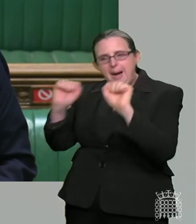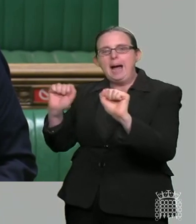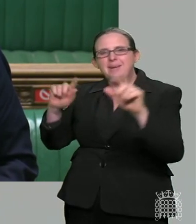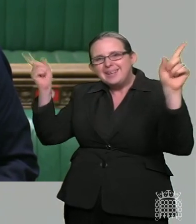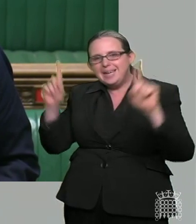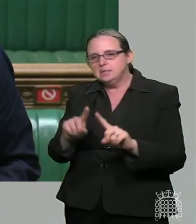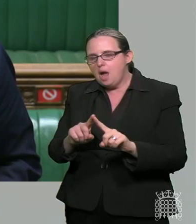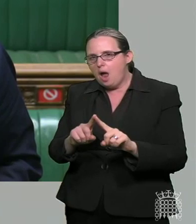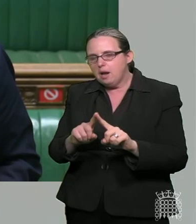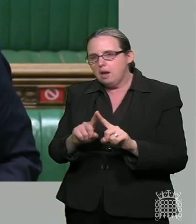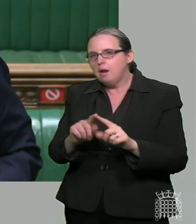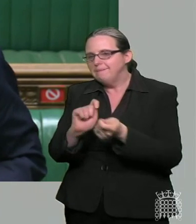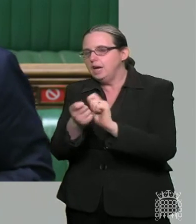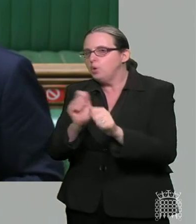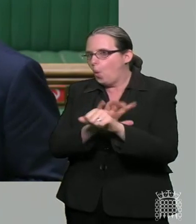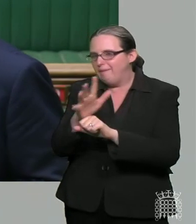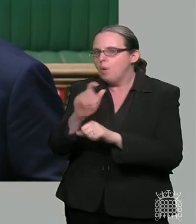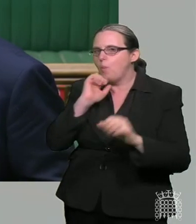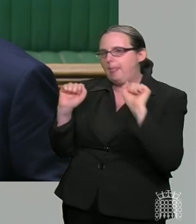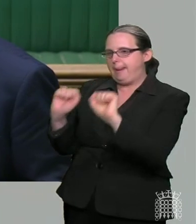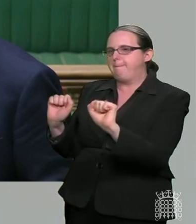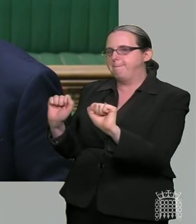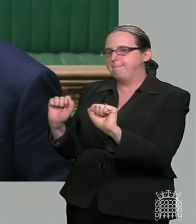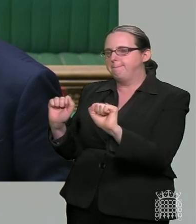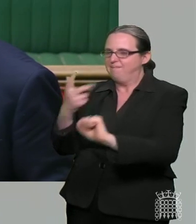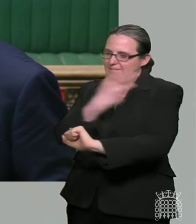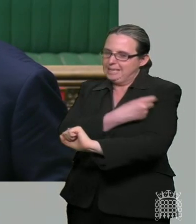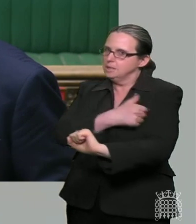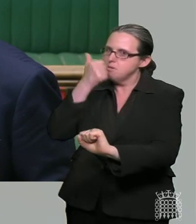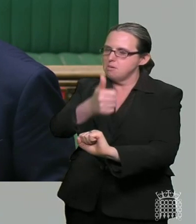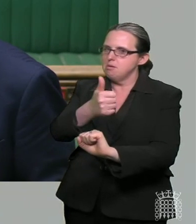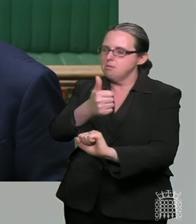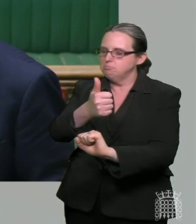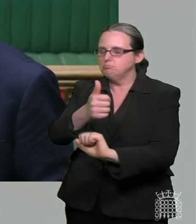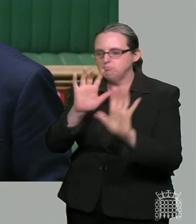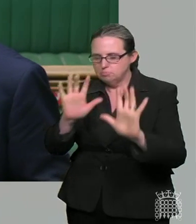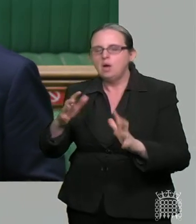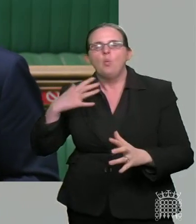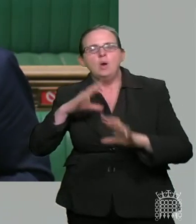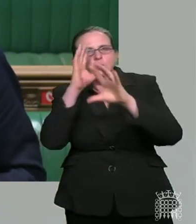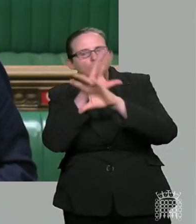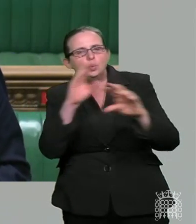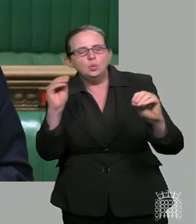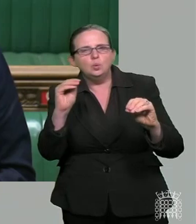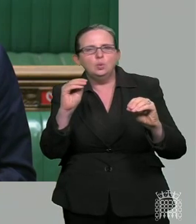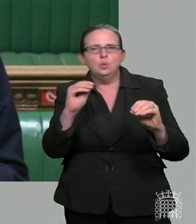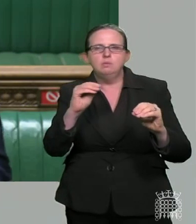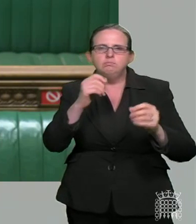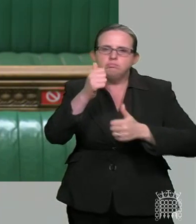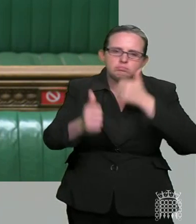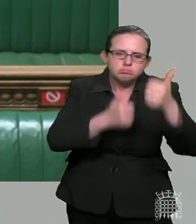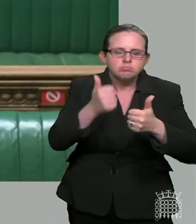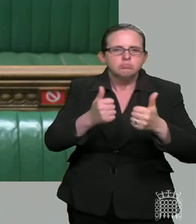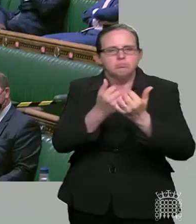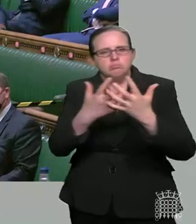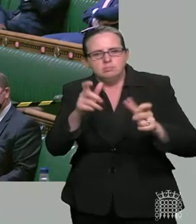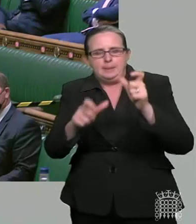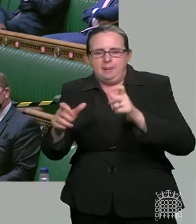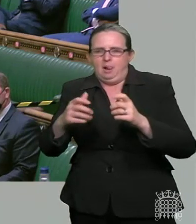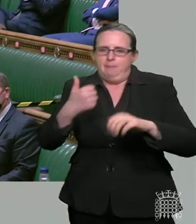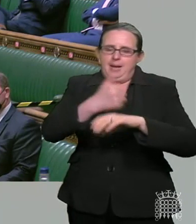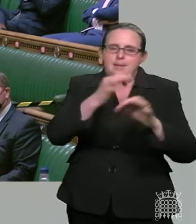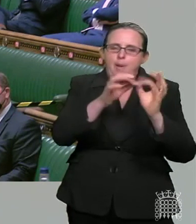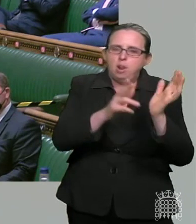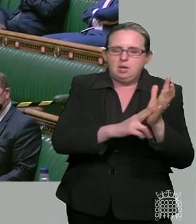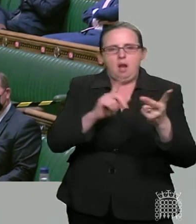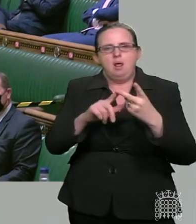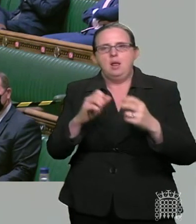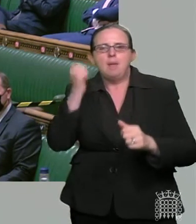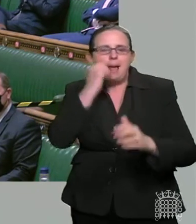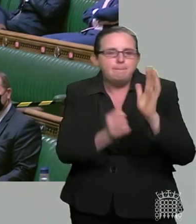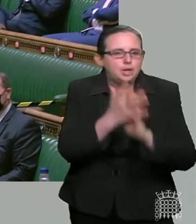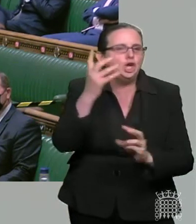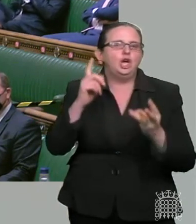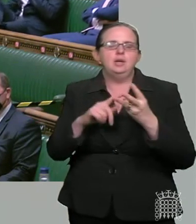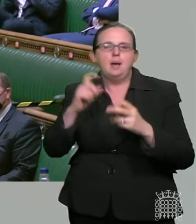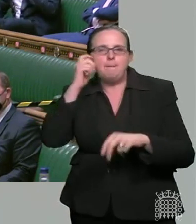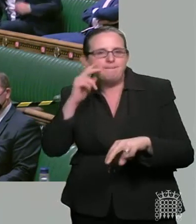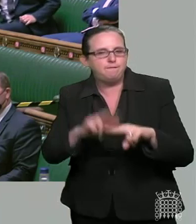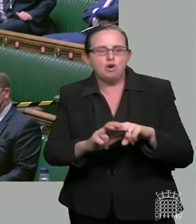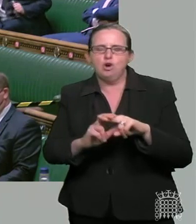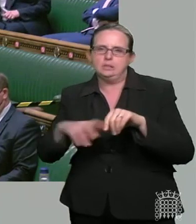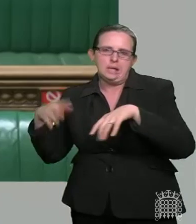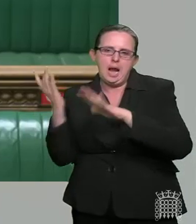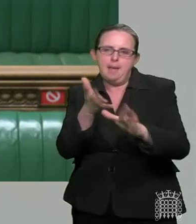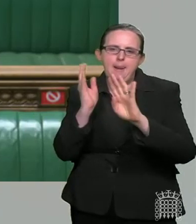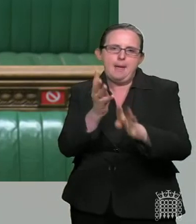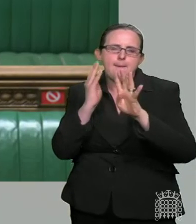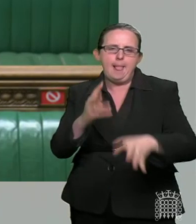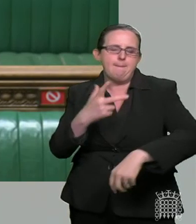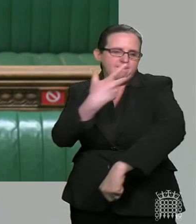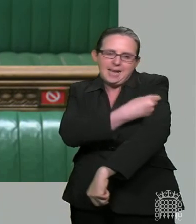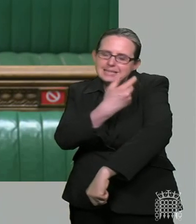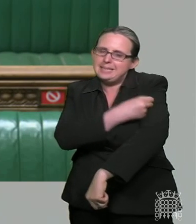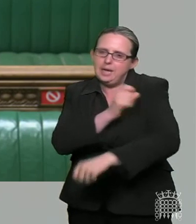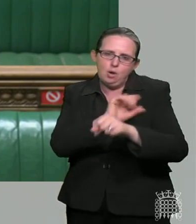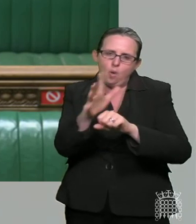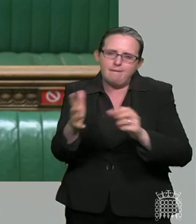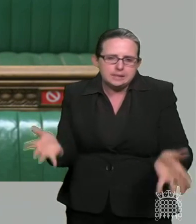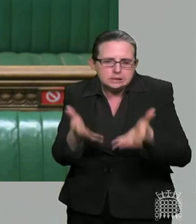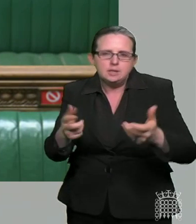In this context, I want particularly to thank the people of Bolton, Blackburn and many other places who have been coming forward in record numbers to get vaccinated—to get their first and second jabs.